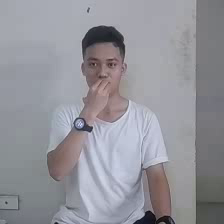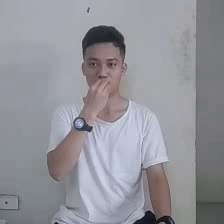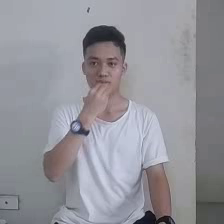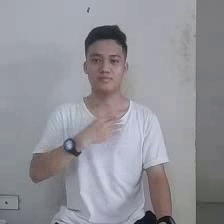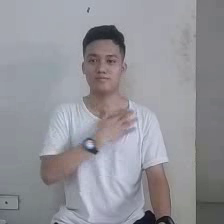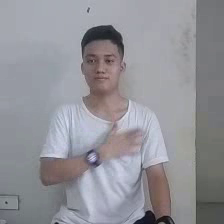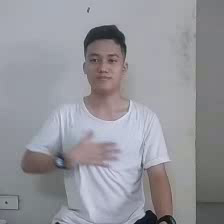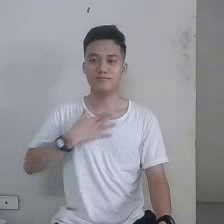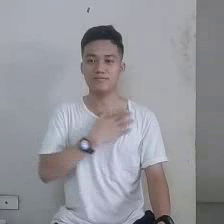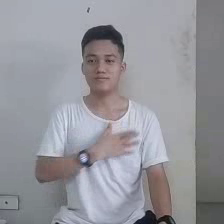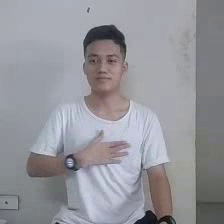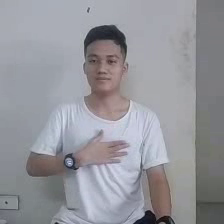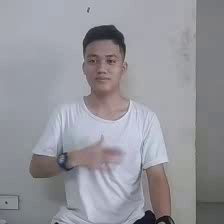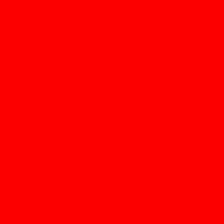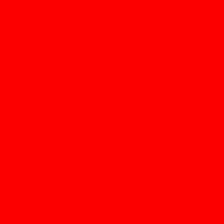Ăn mừng